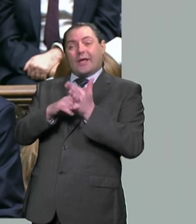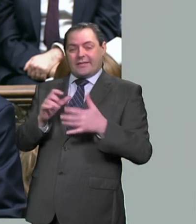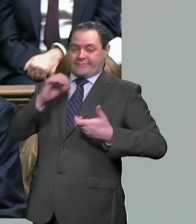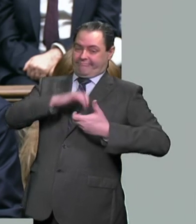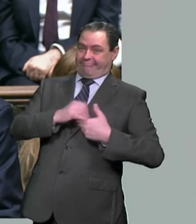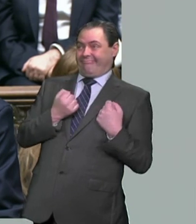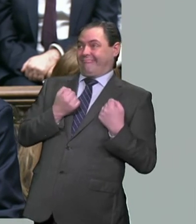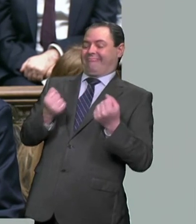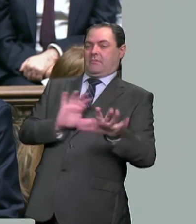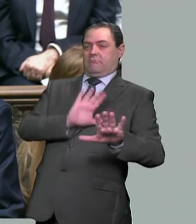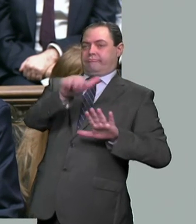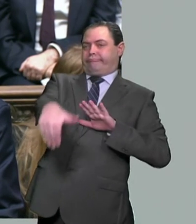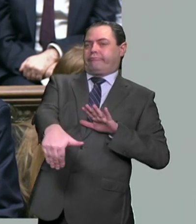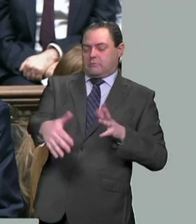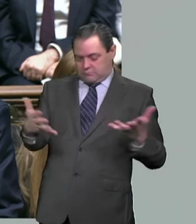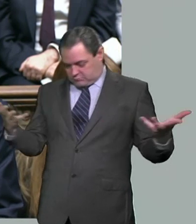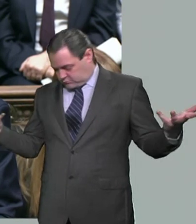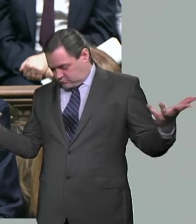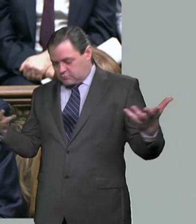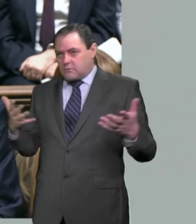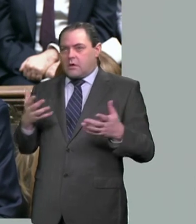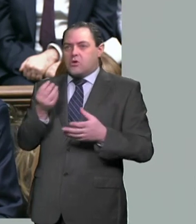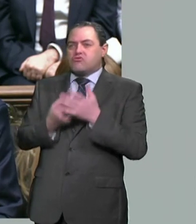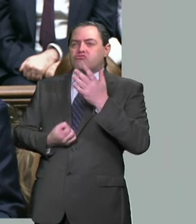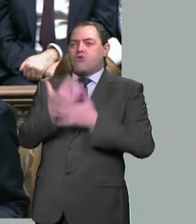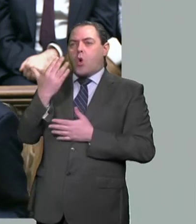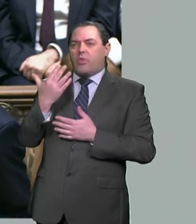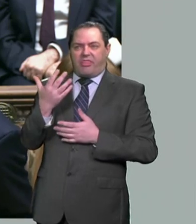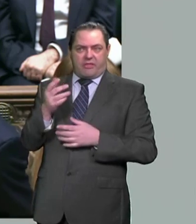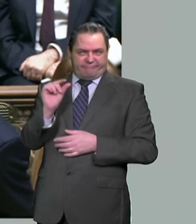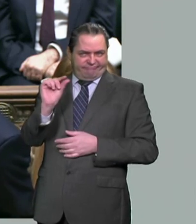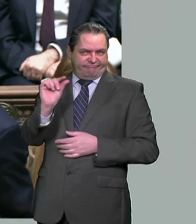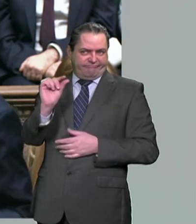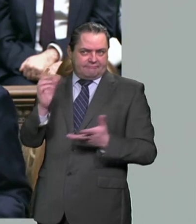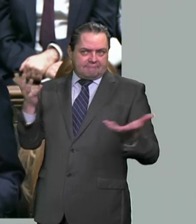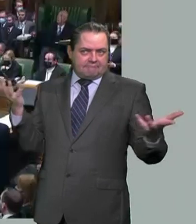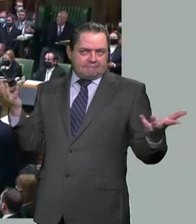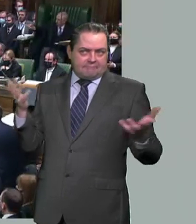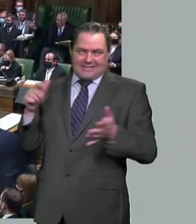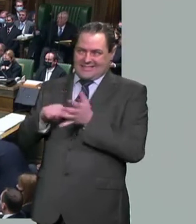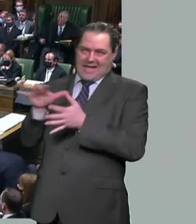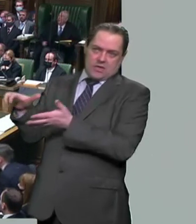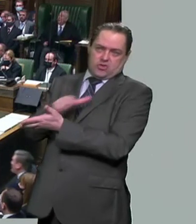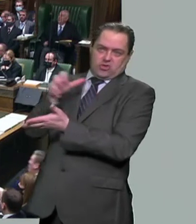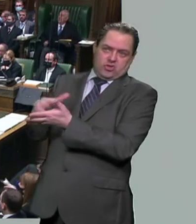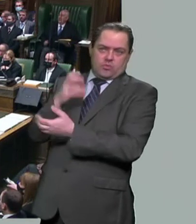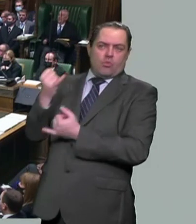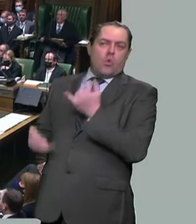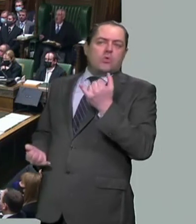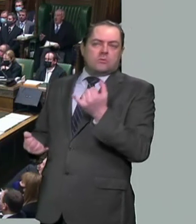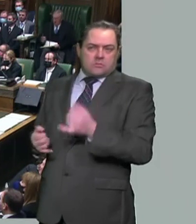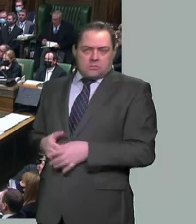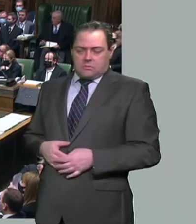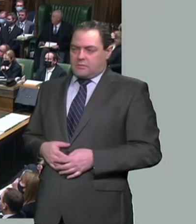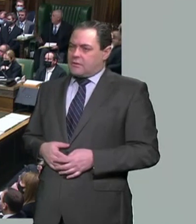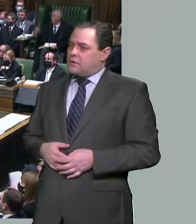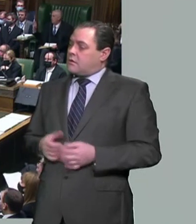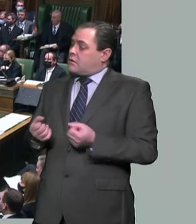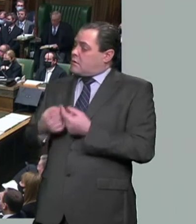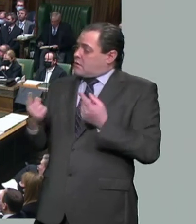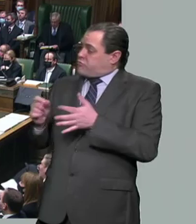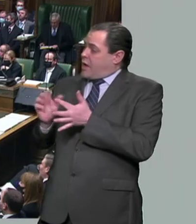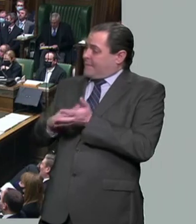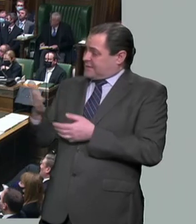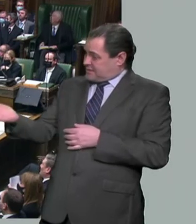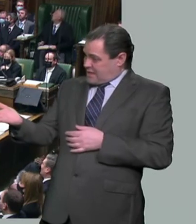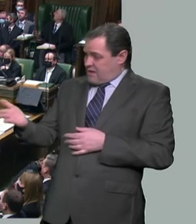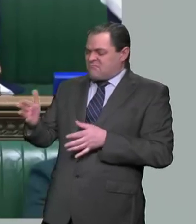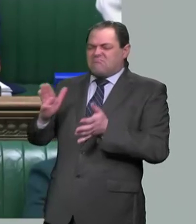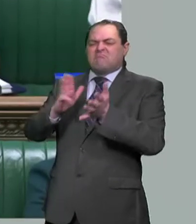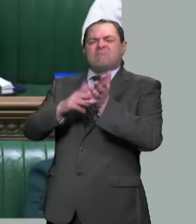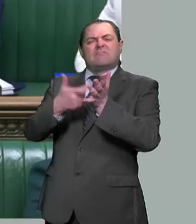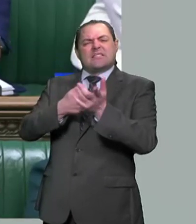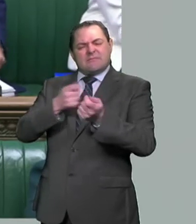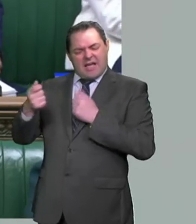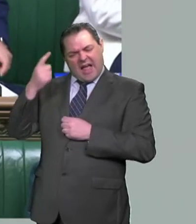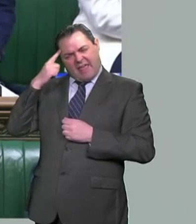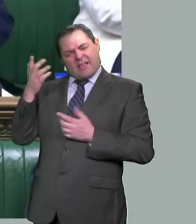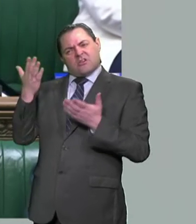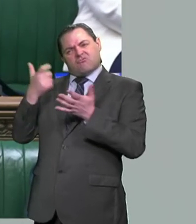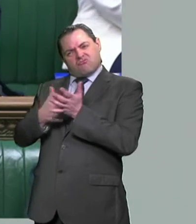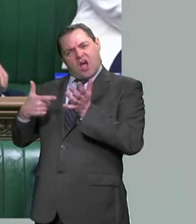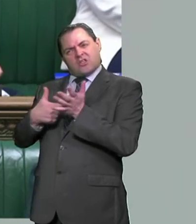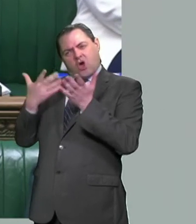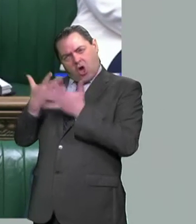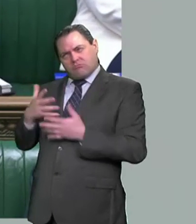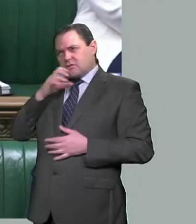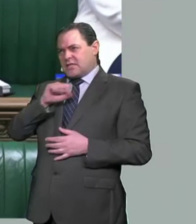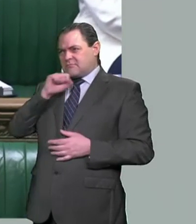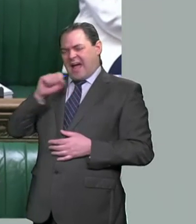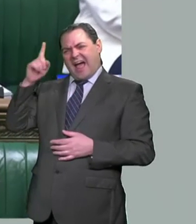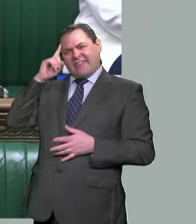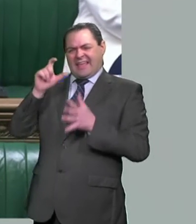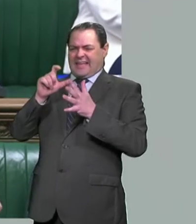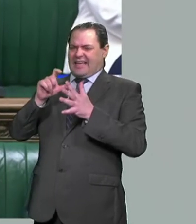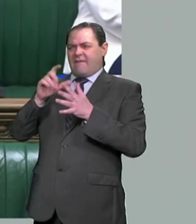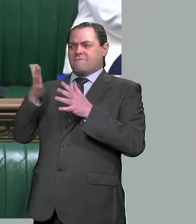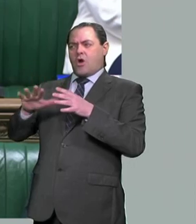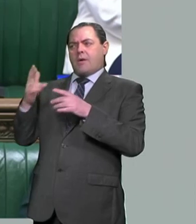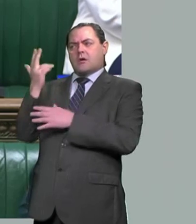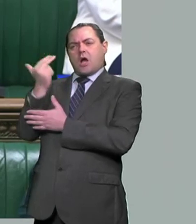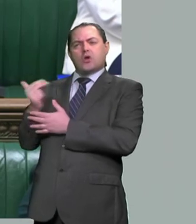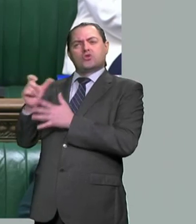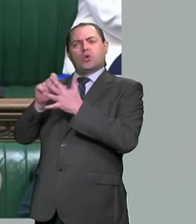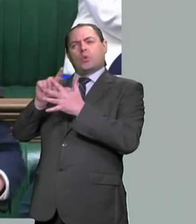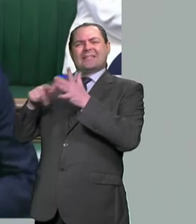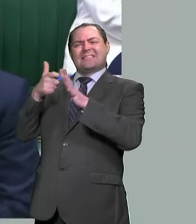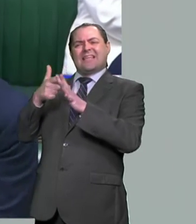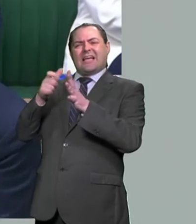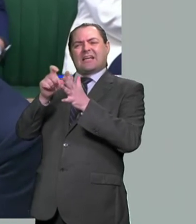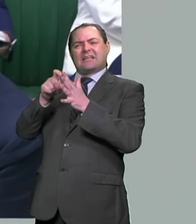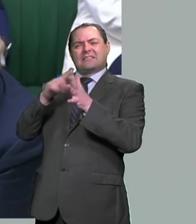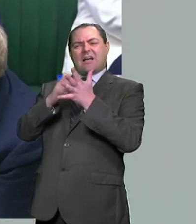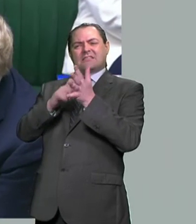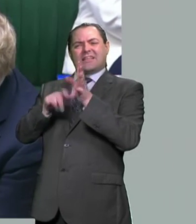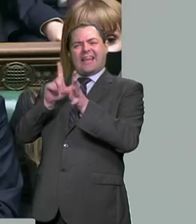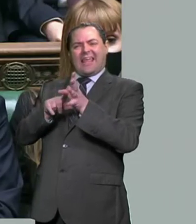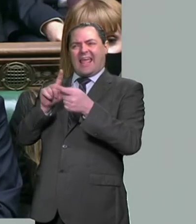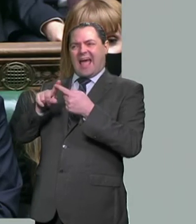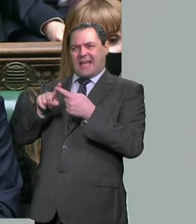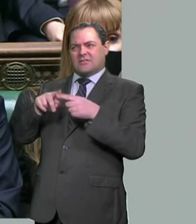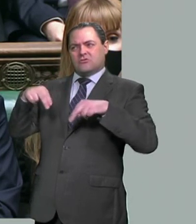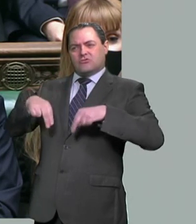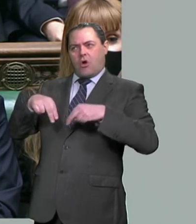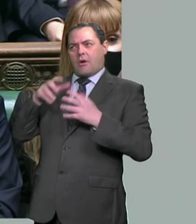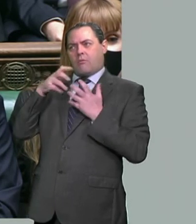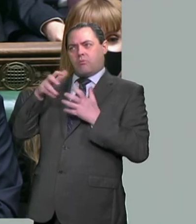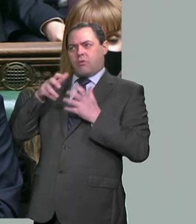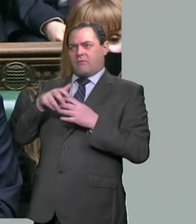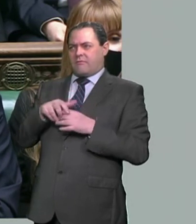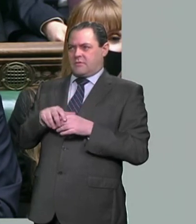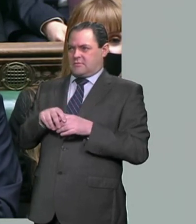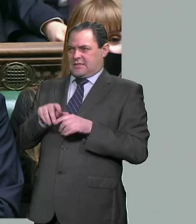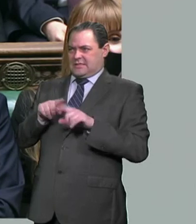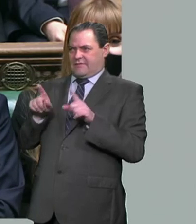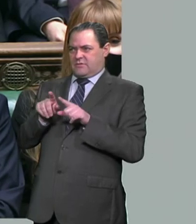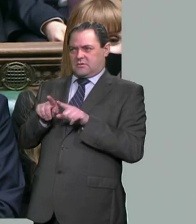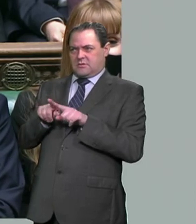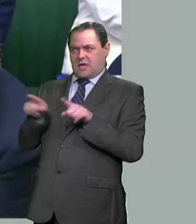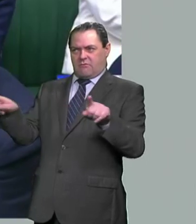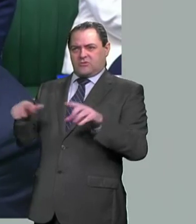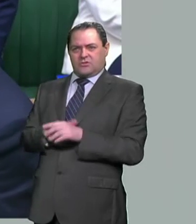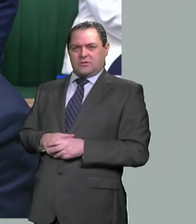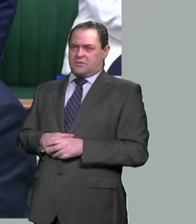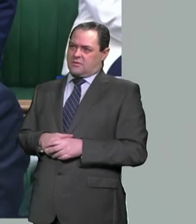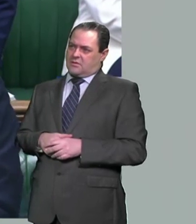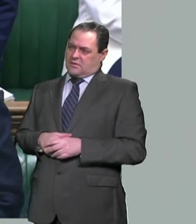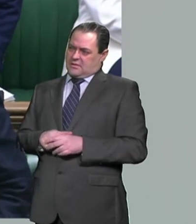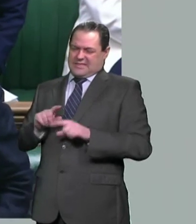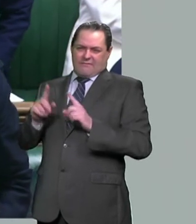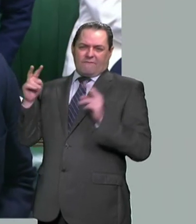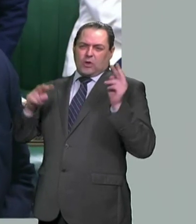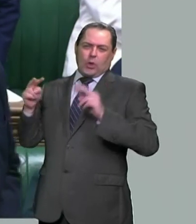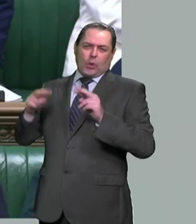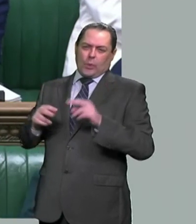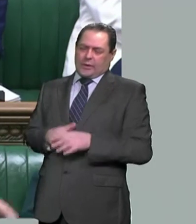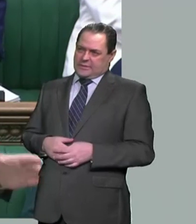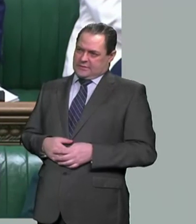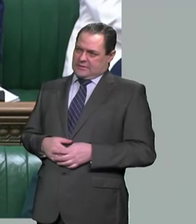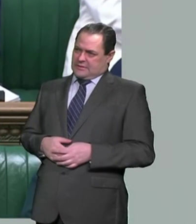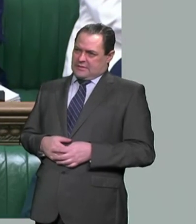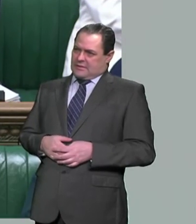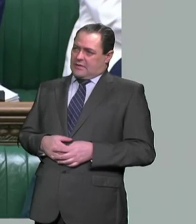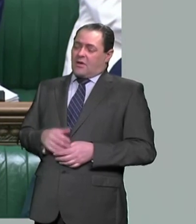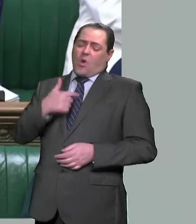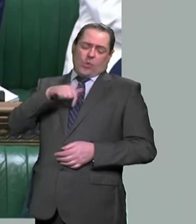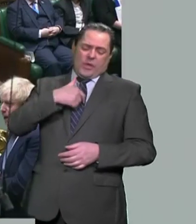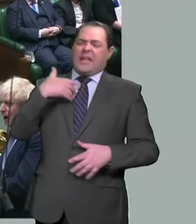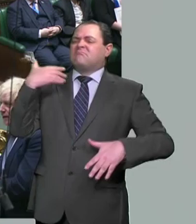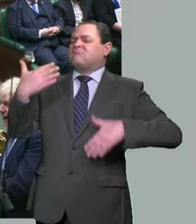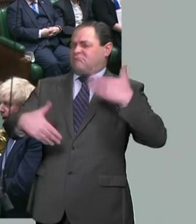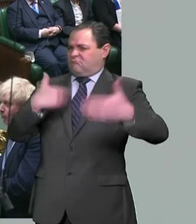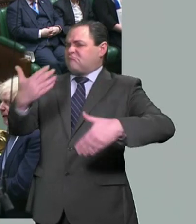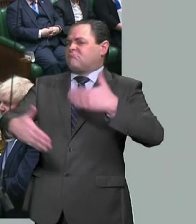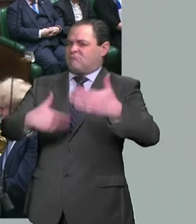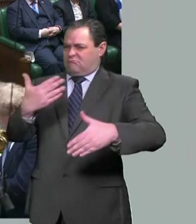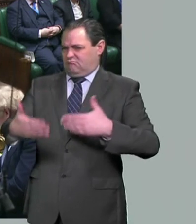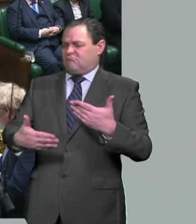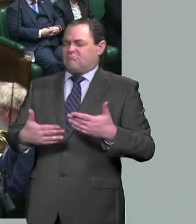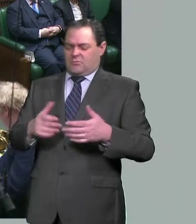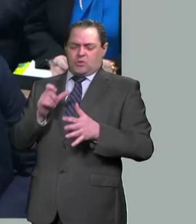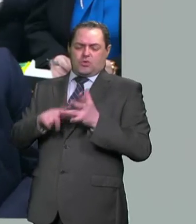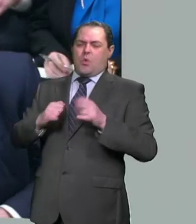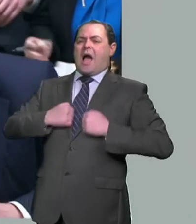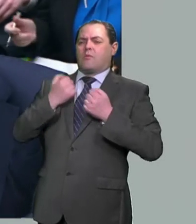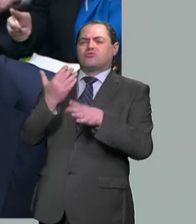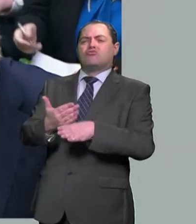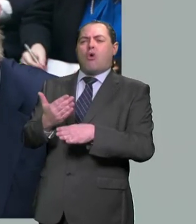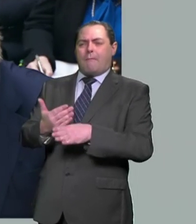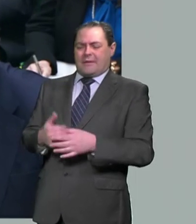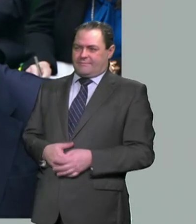I think the right honourable and learned Gentleman is Dick Dastardly and Muttley, both of them pulling in different directions—we know they have different views.